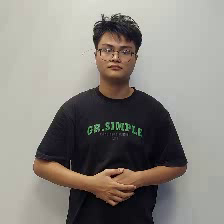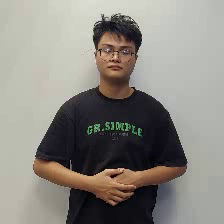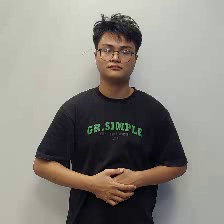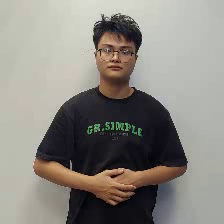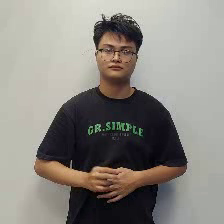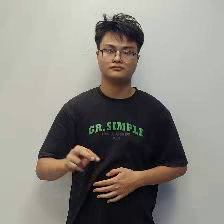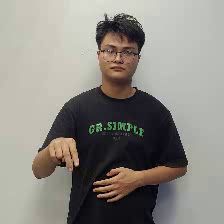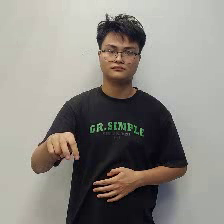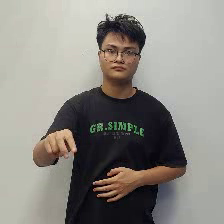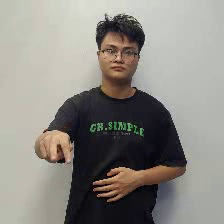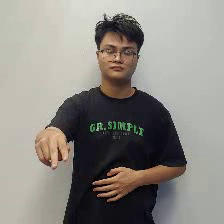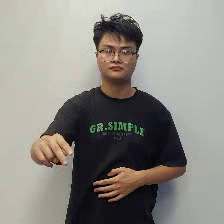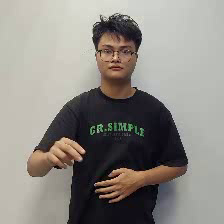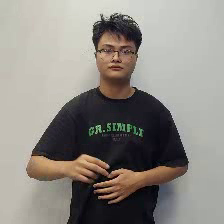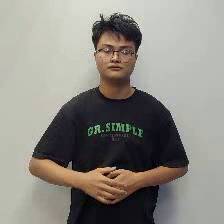Đi